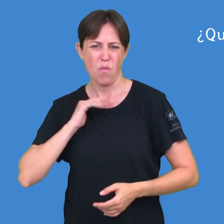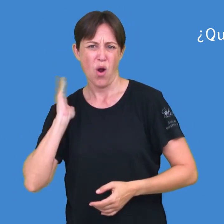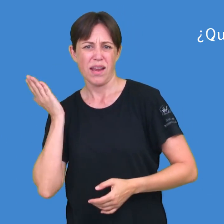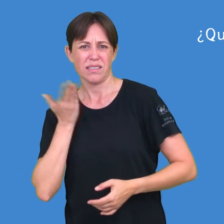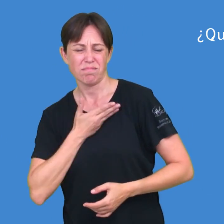afectar